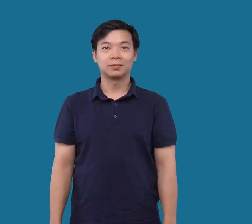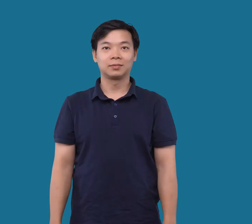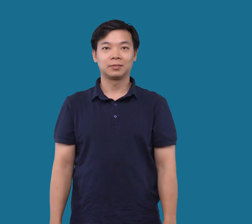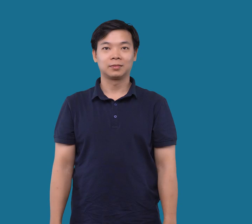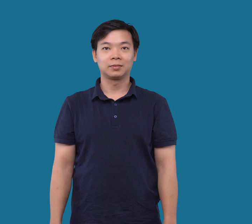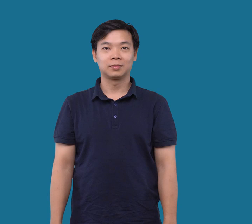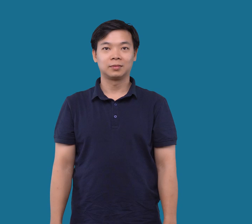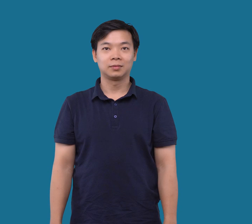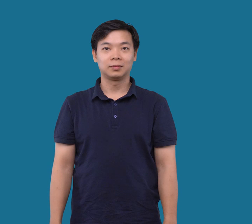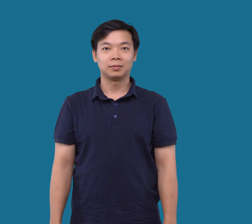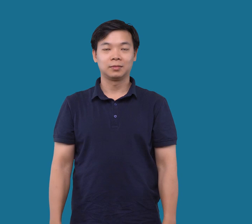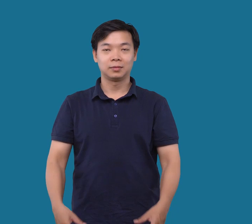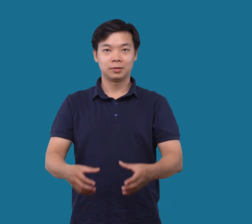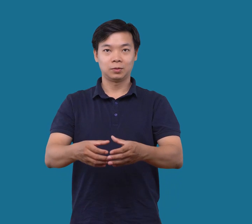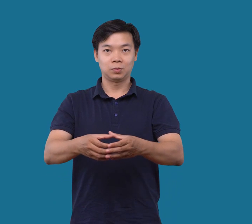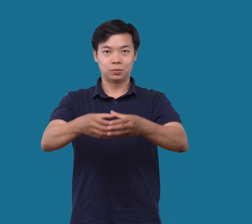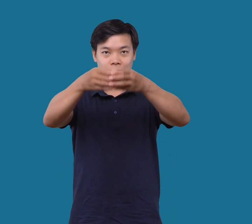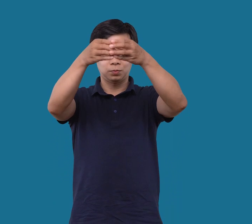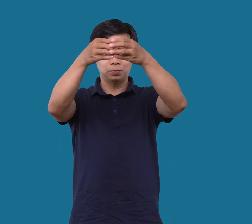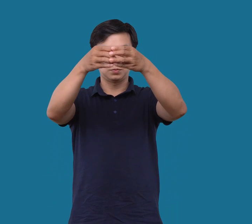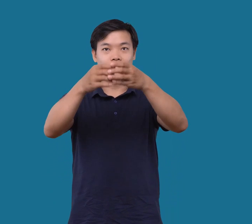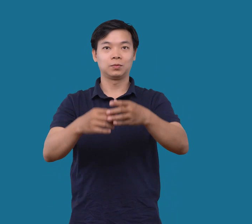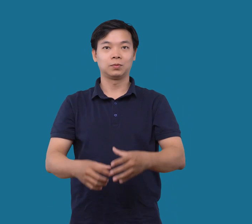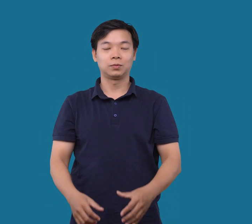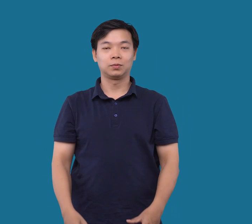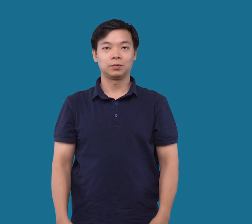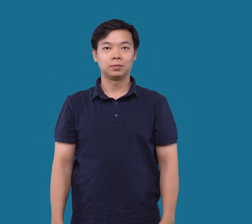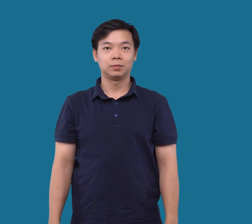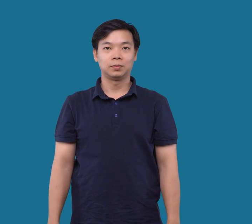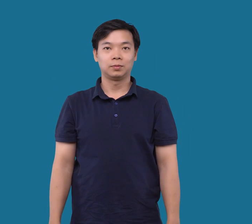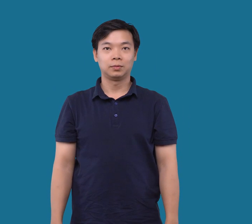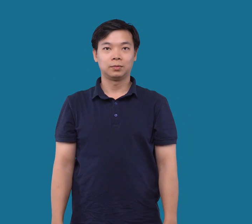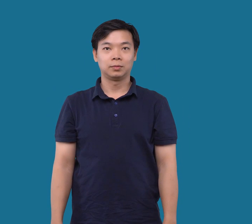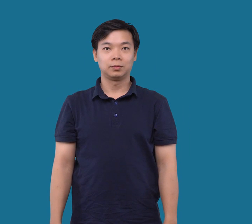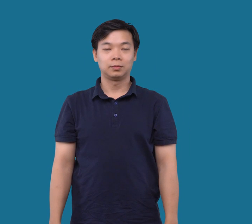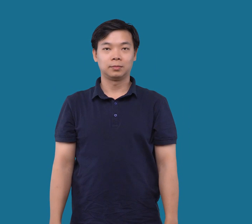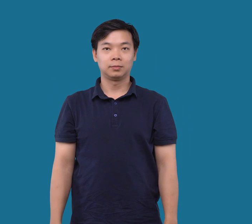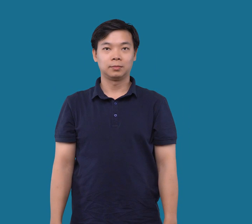hình trụ